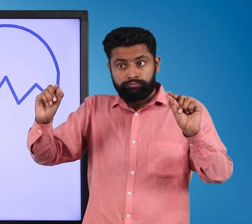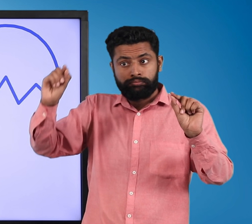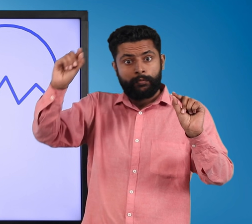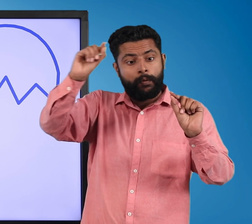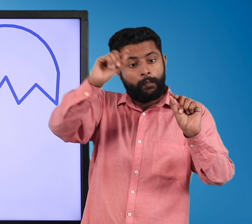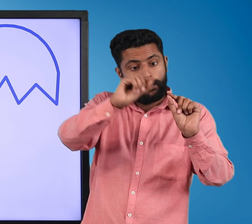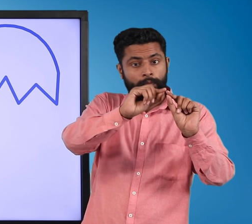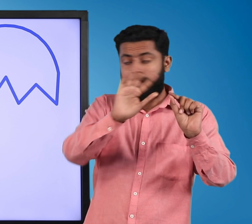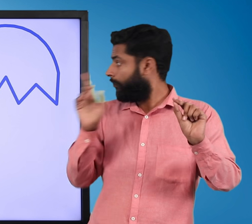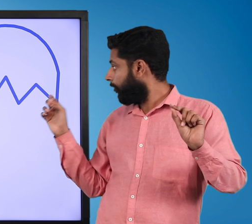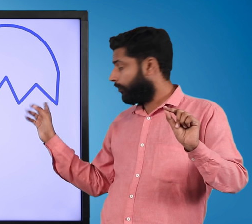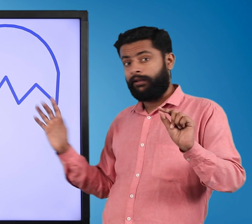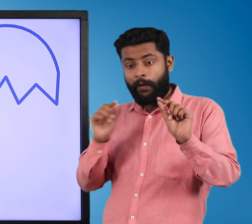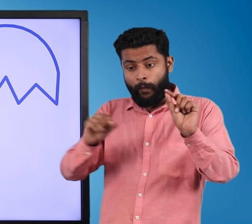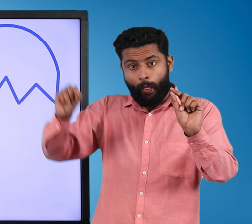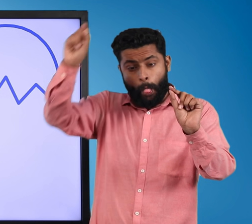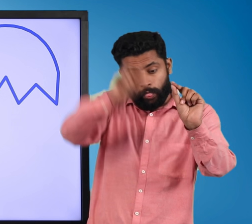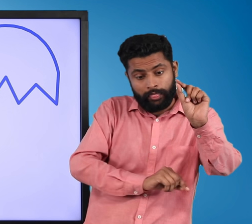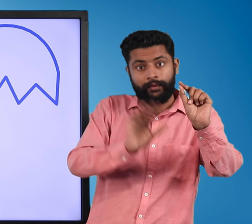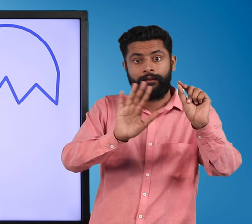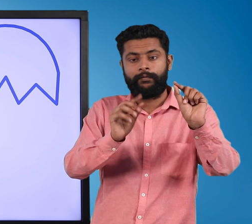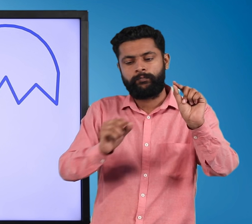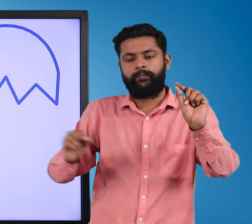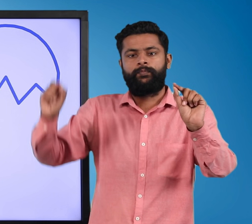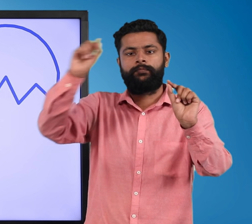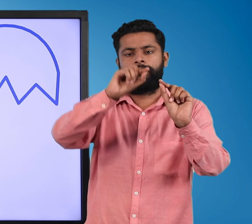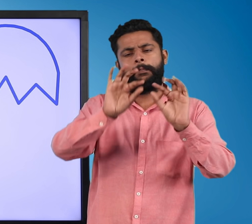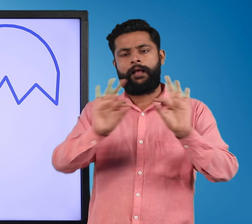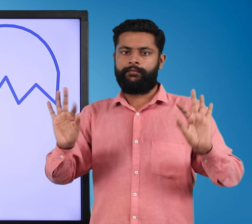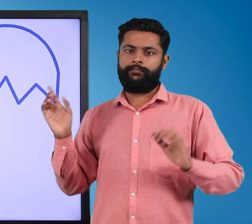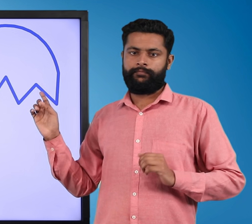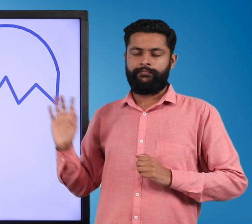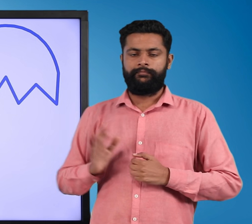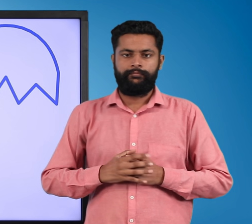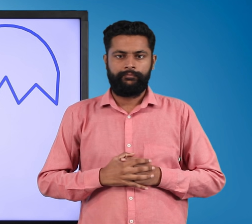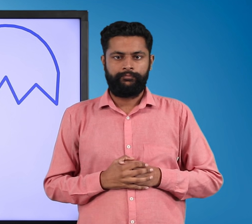This curve crosses itself, so it is not a simple curve